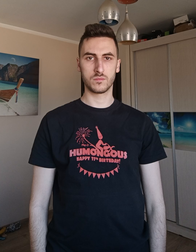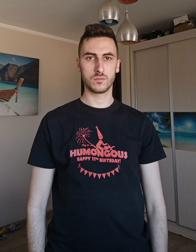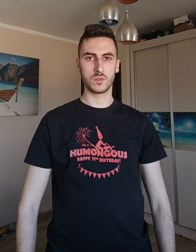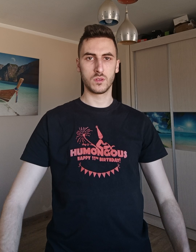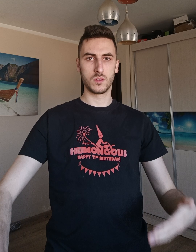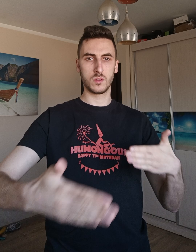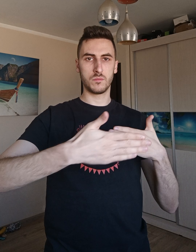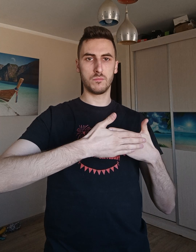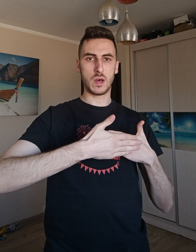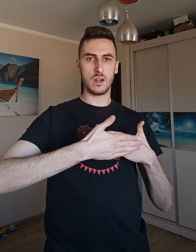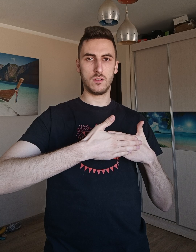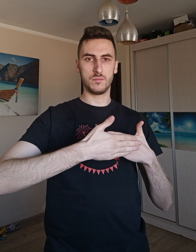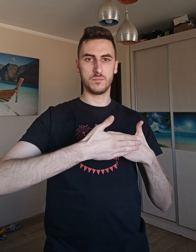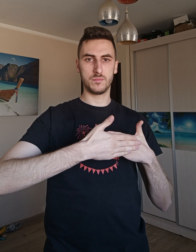בעל